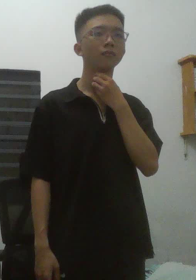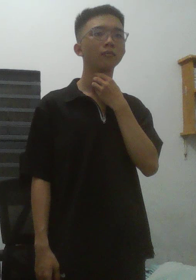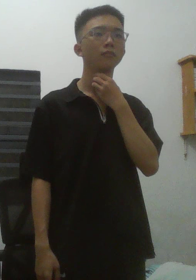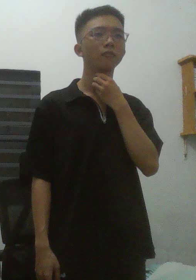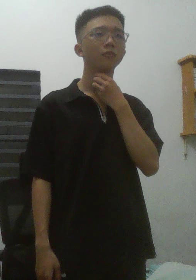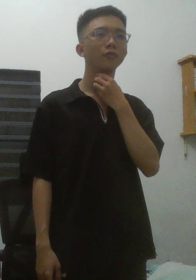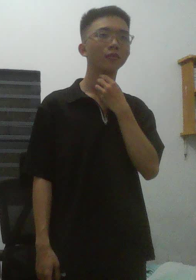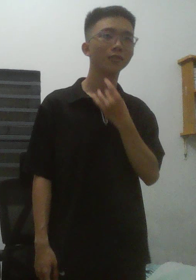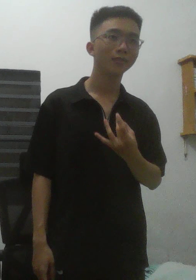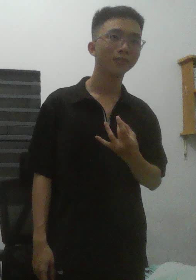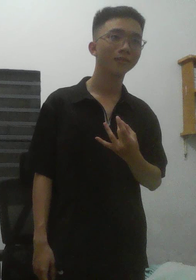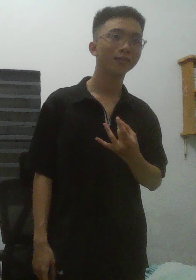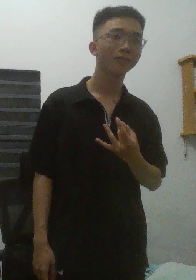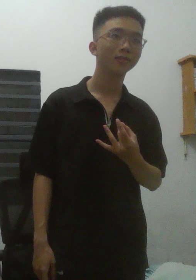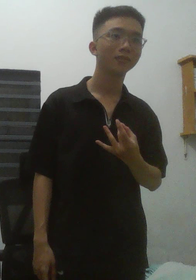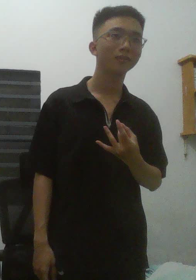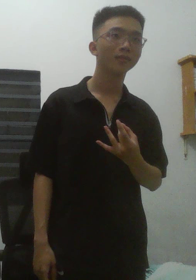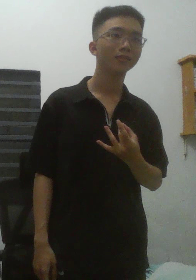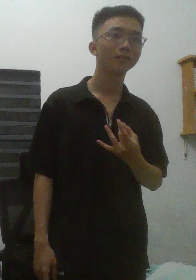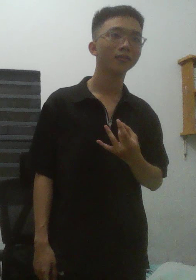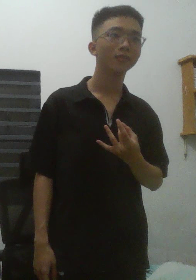thich